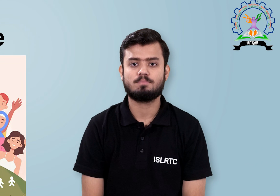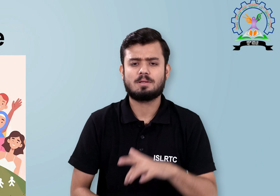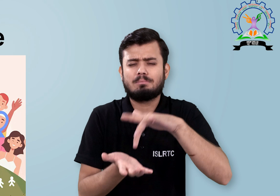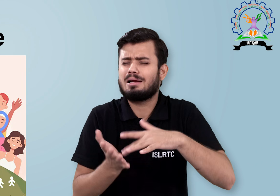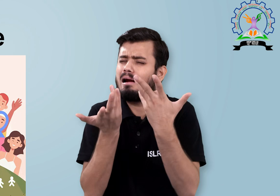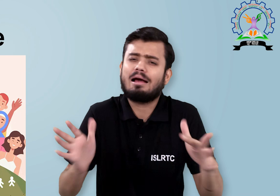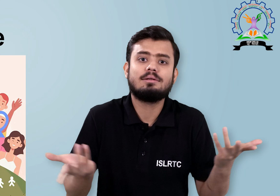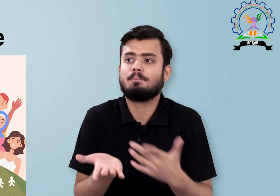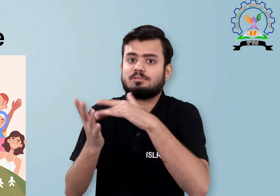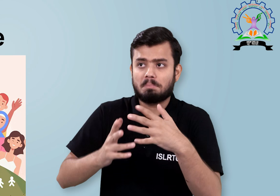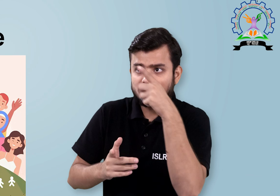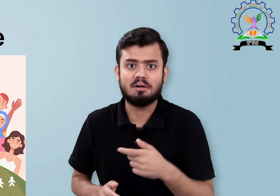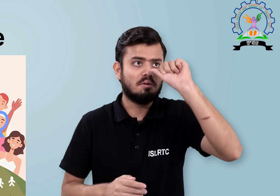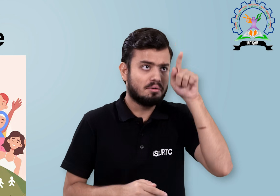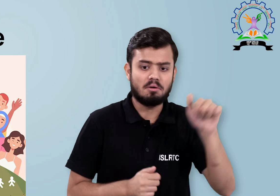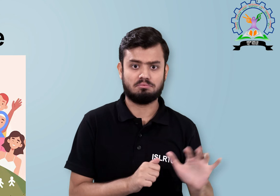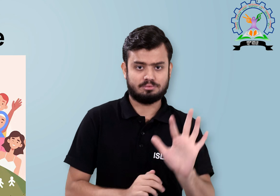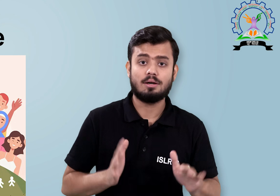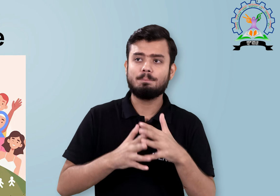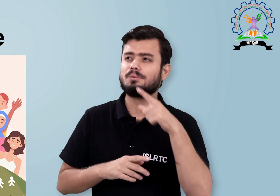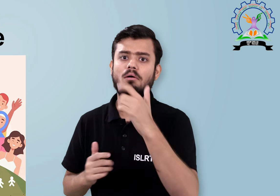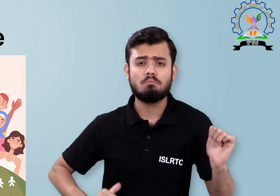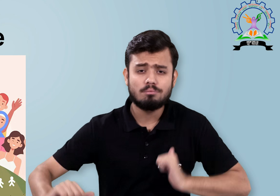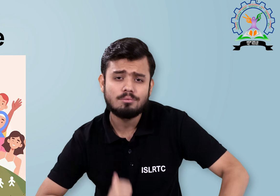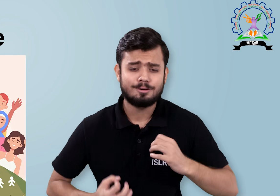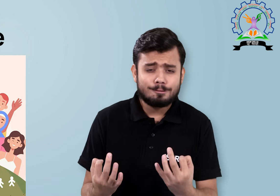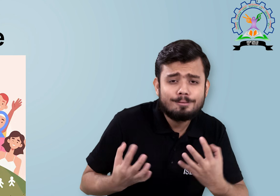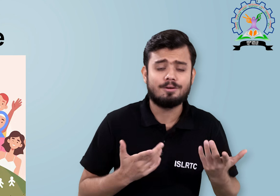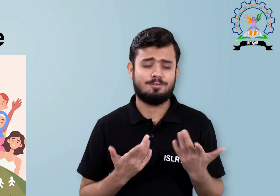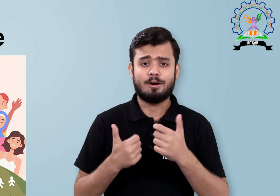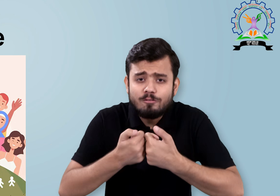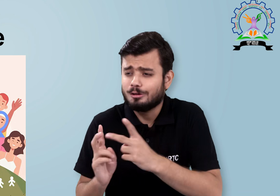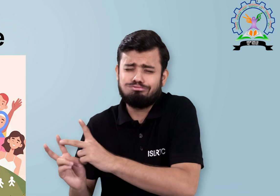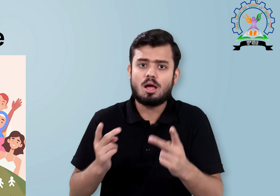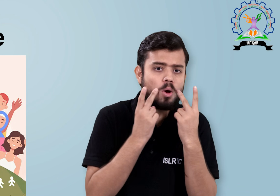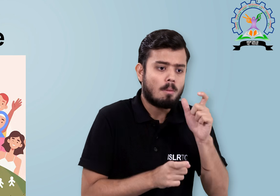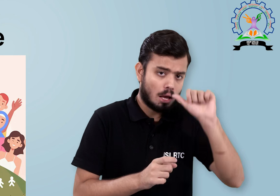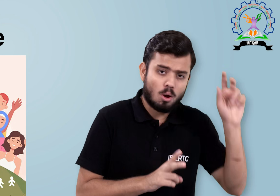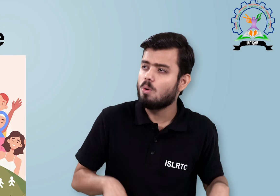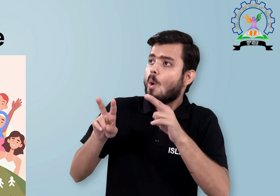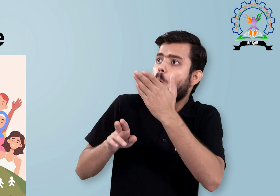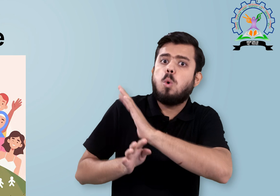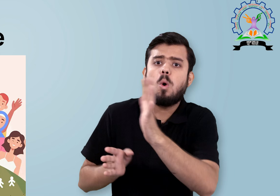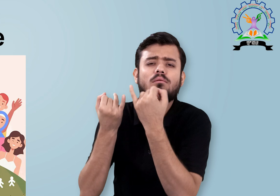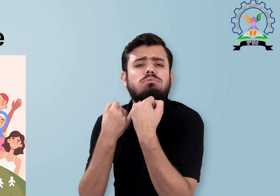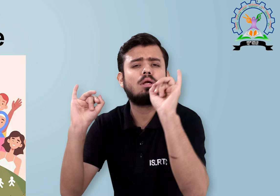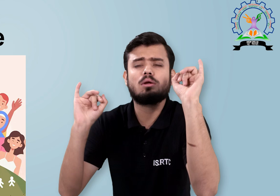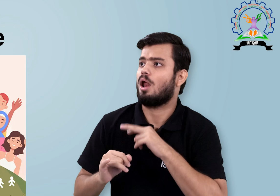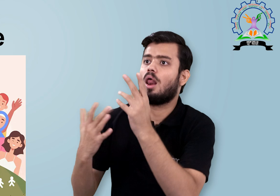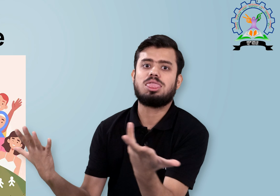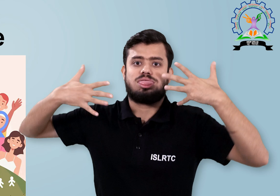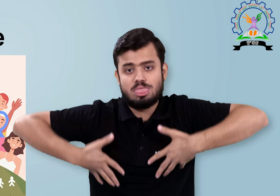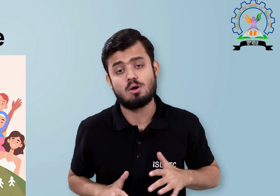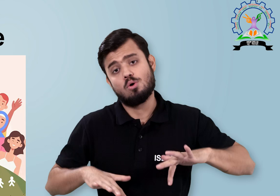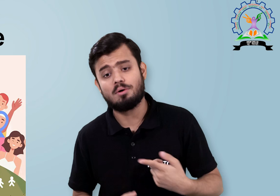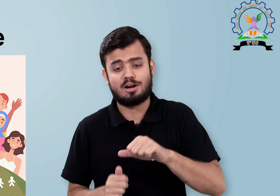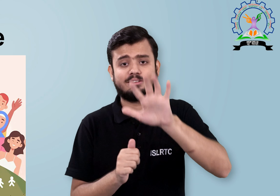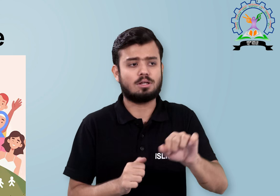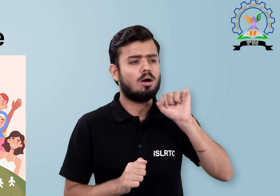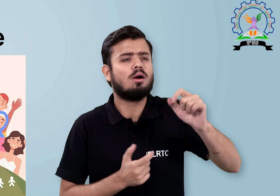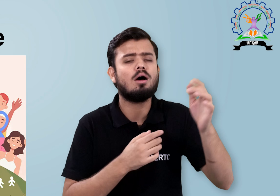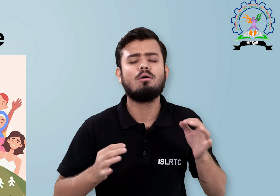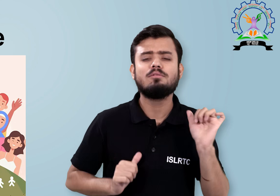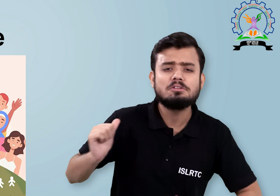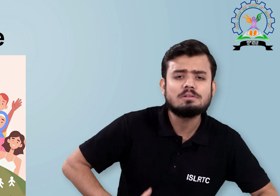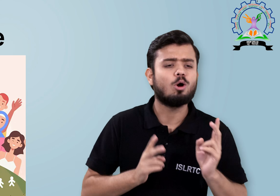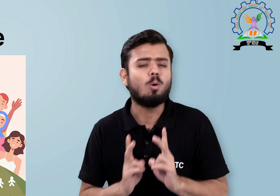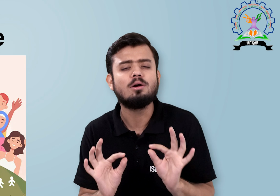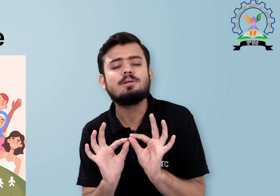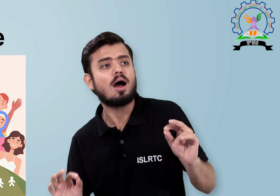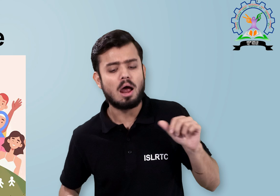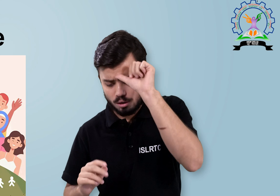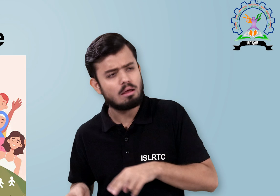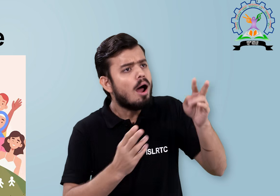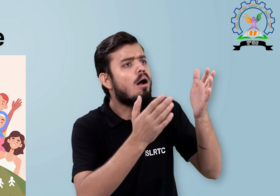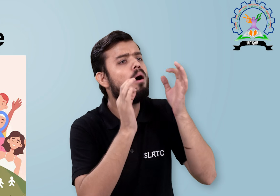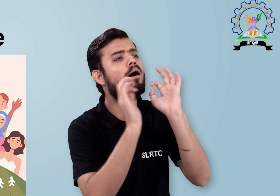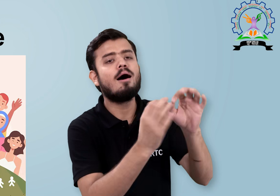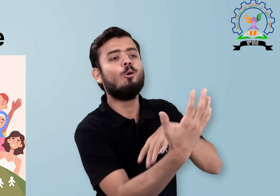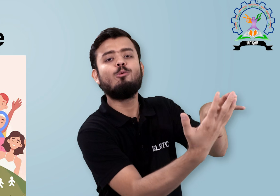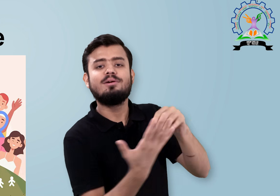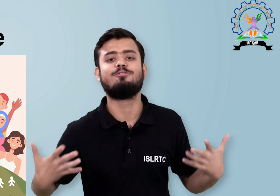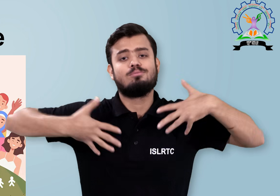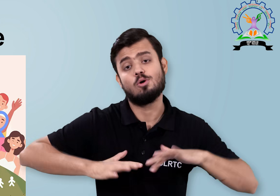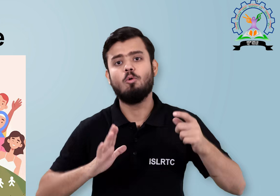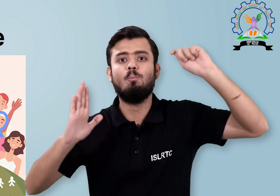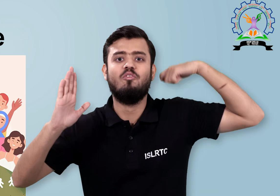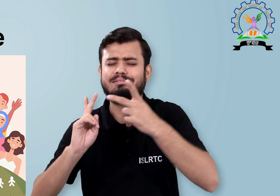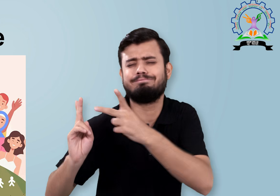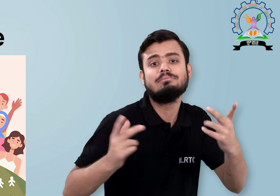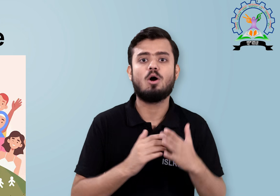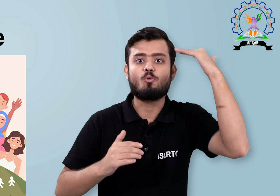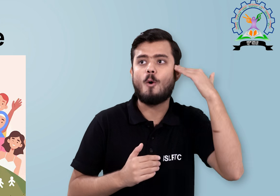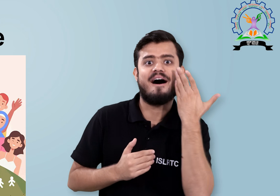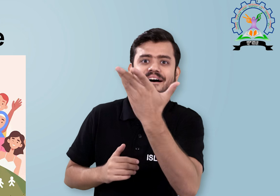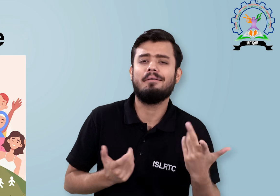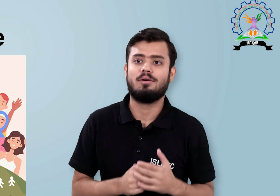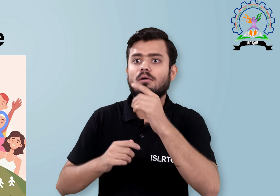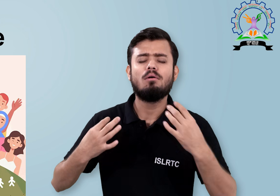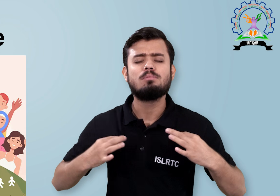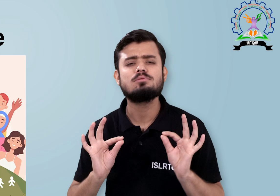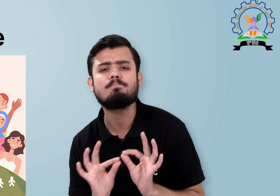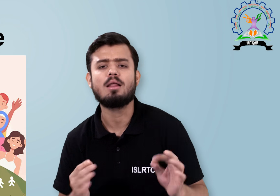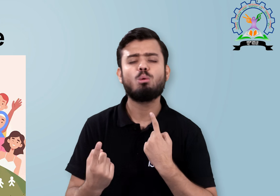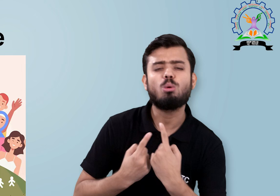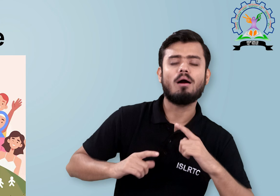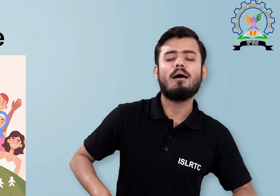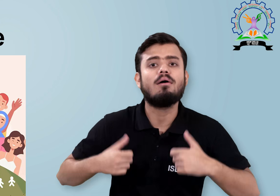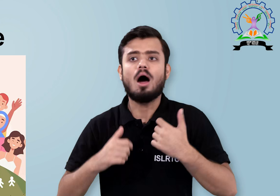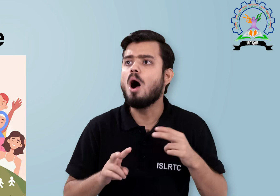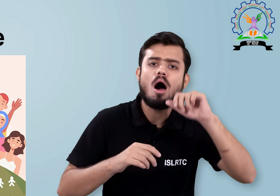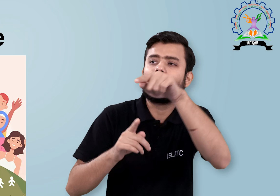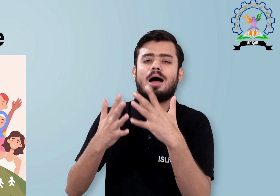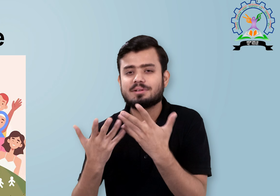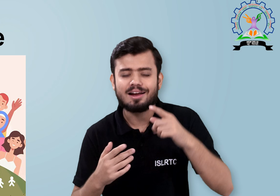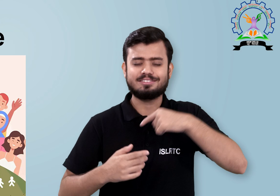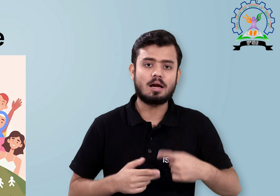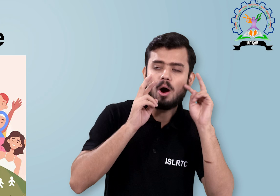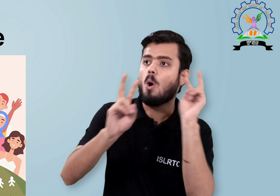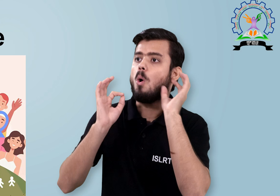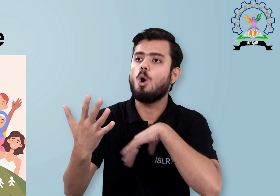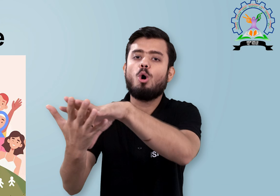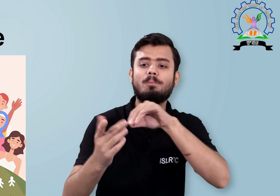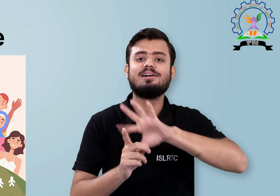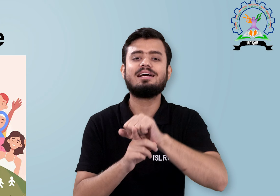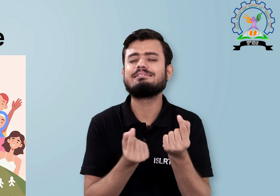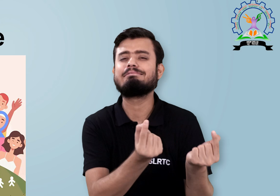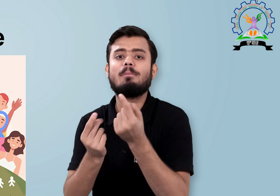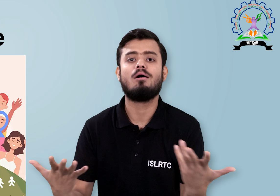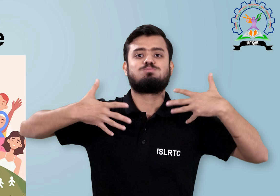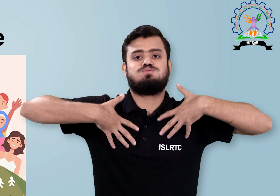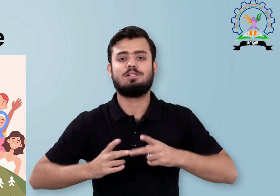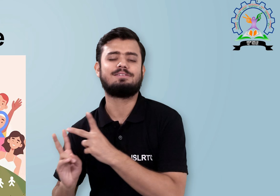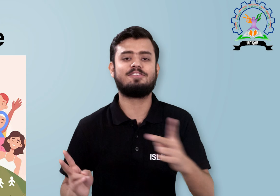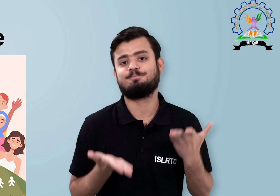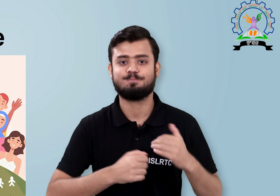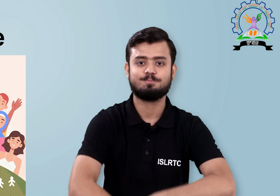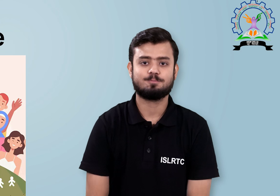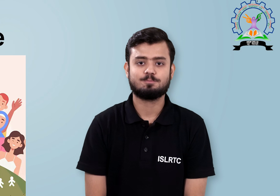Mass culture refers to cultural products and practices that are widely disseminated and consumed by a large audience, often through mass media like television, film, music, and the internet.